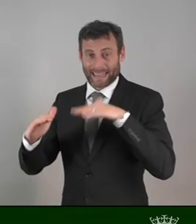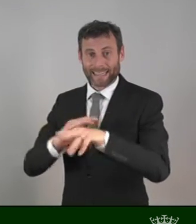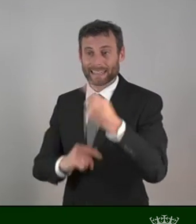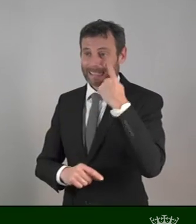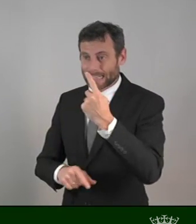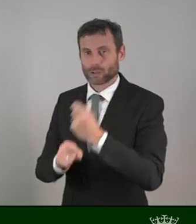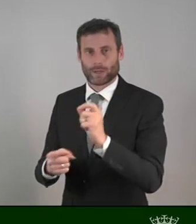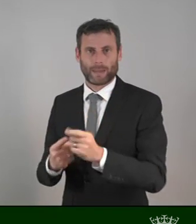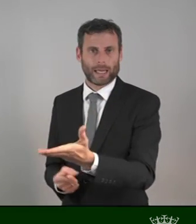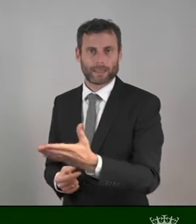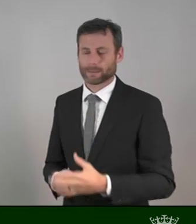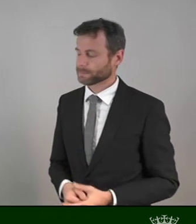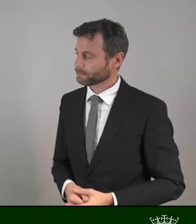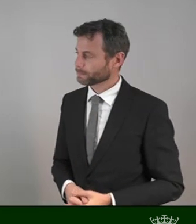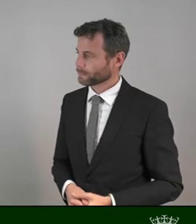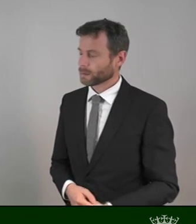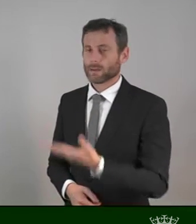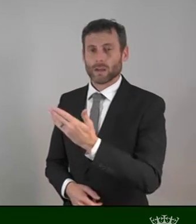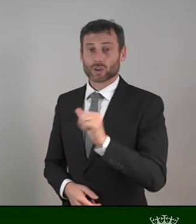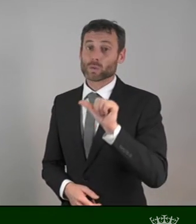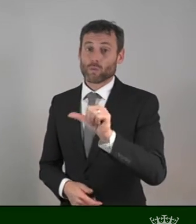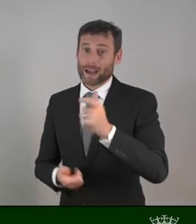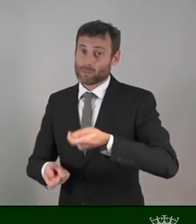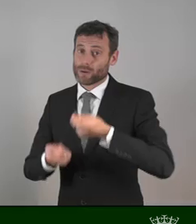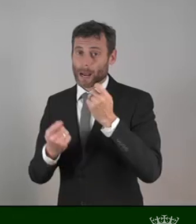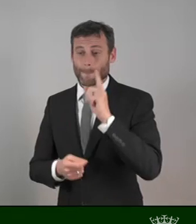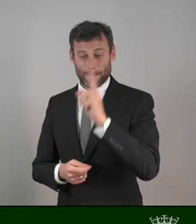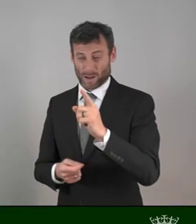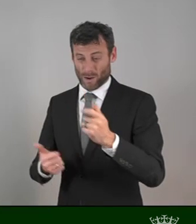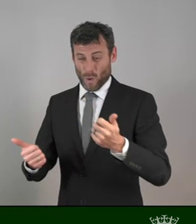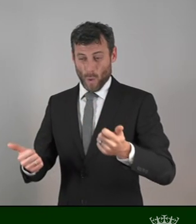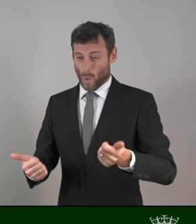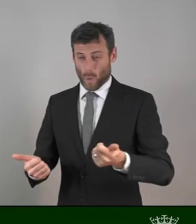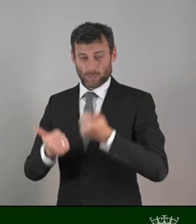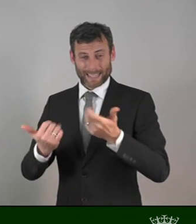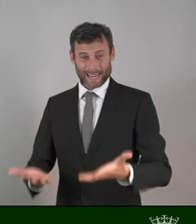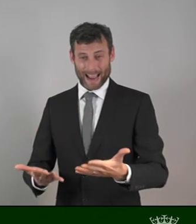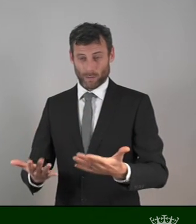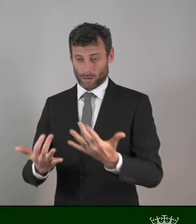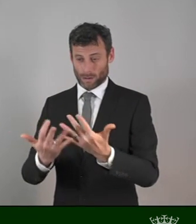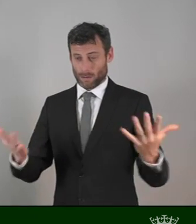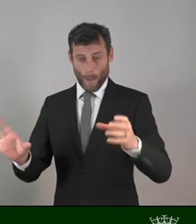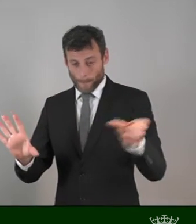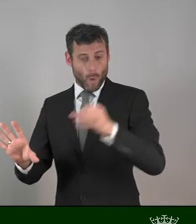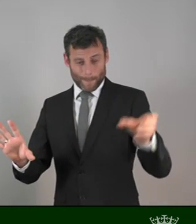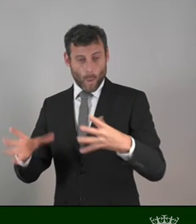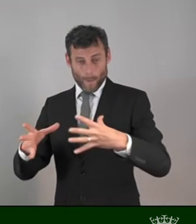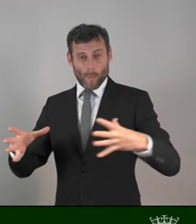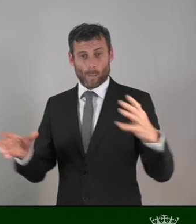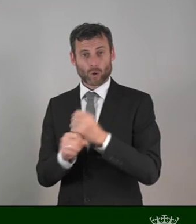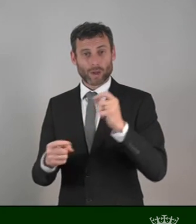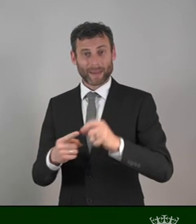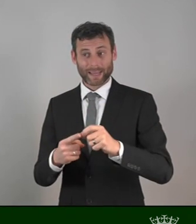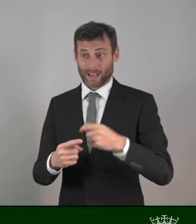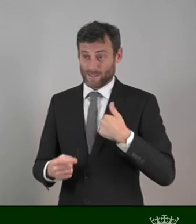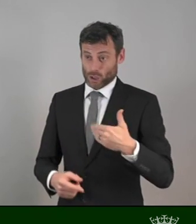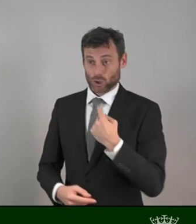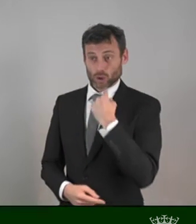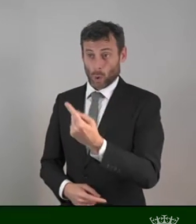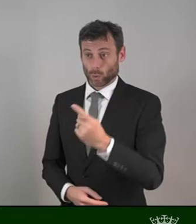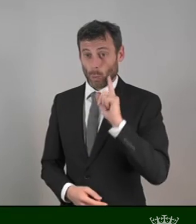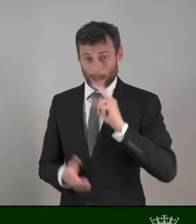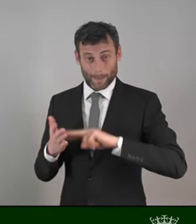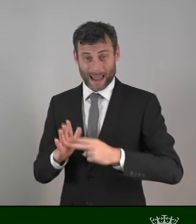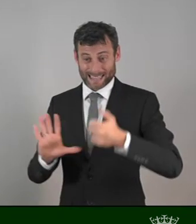The honourable Member is right to raise the point, but the number of GPs is already going up, and as I have just told the House, we are recruiting 6,000 more.